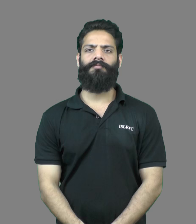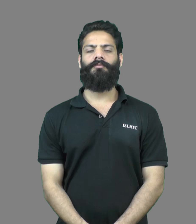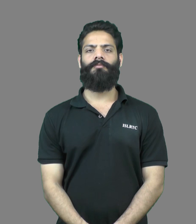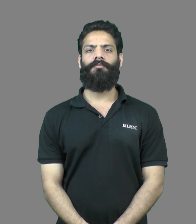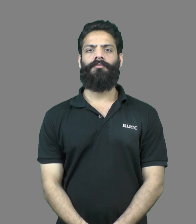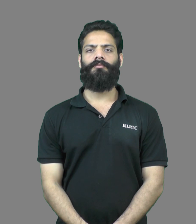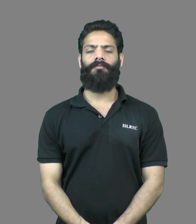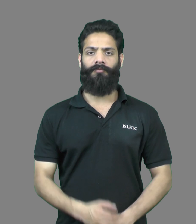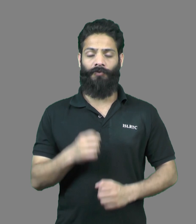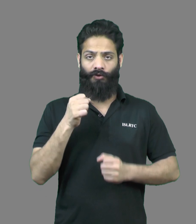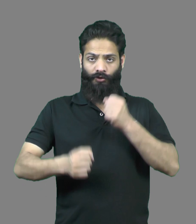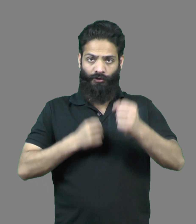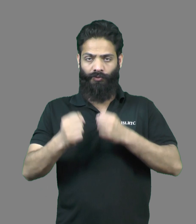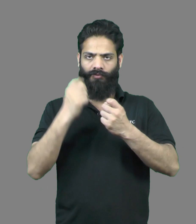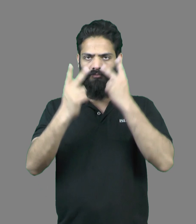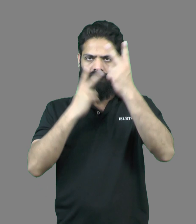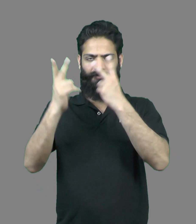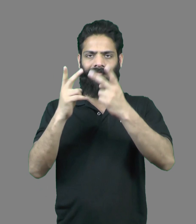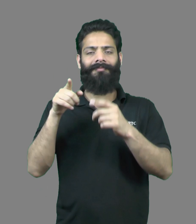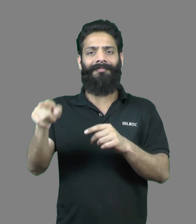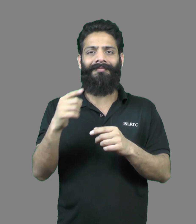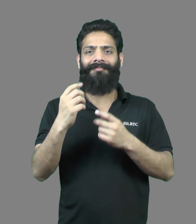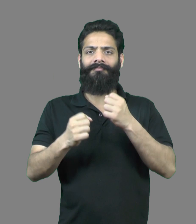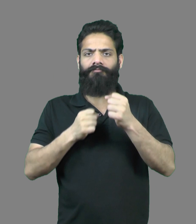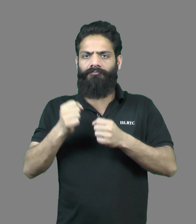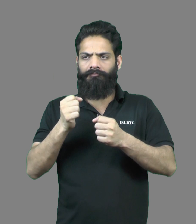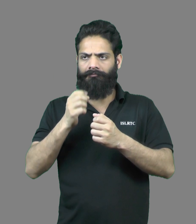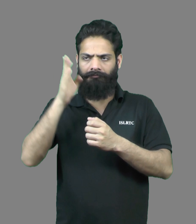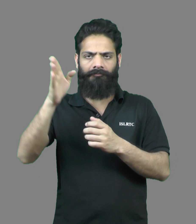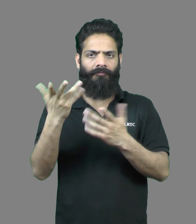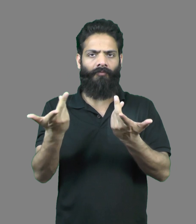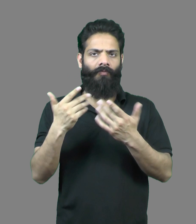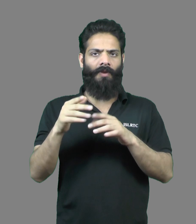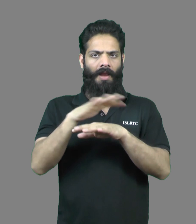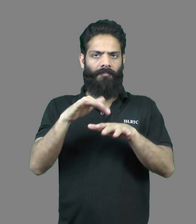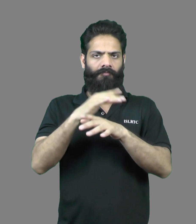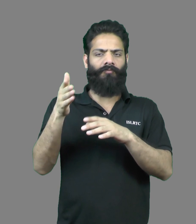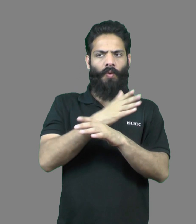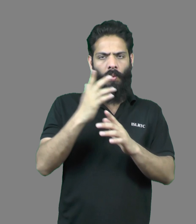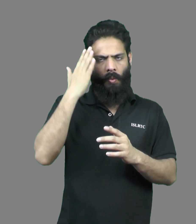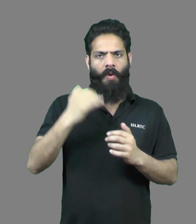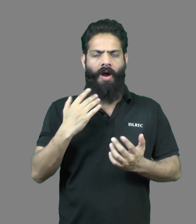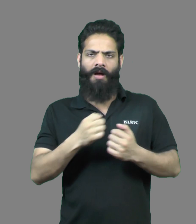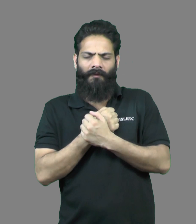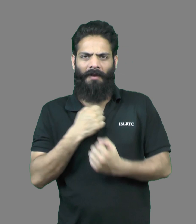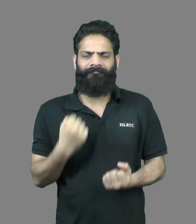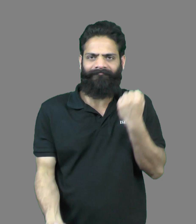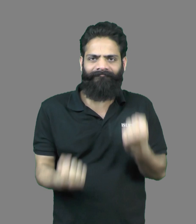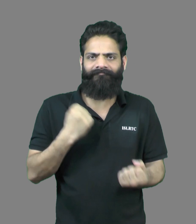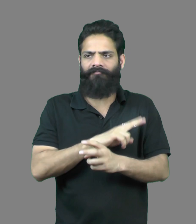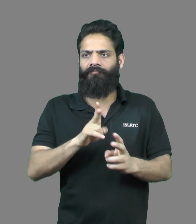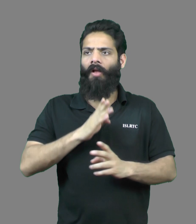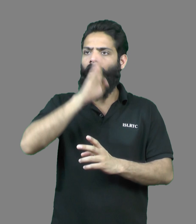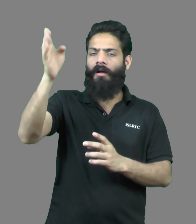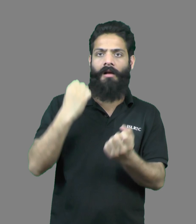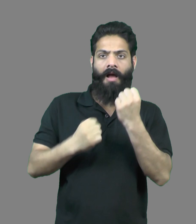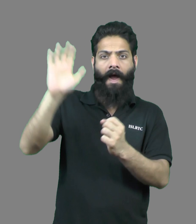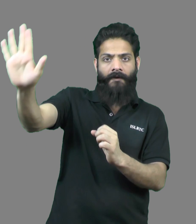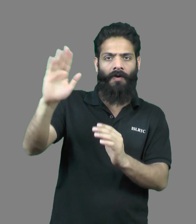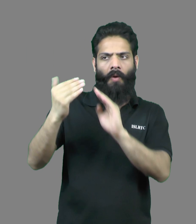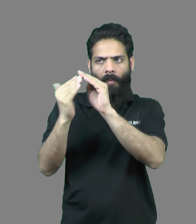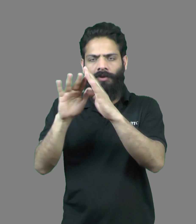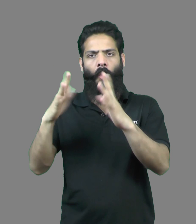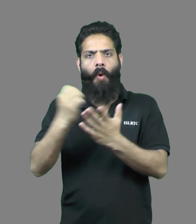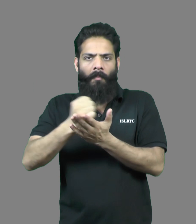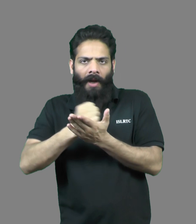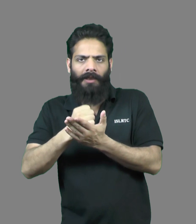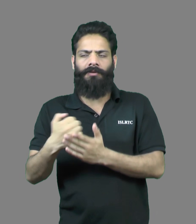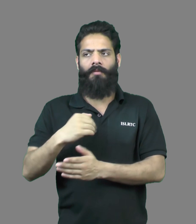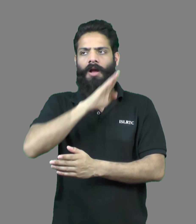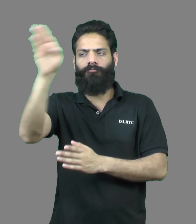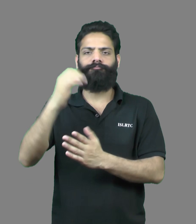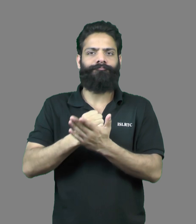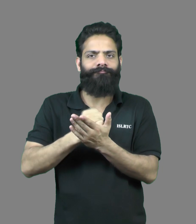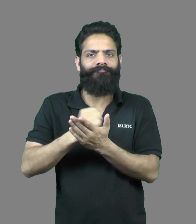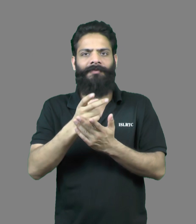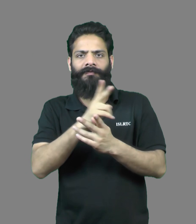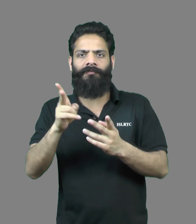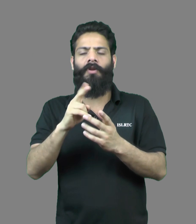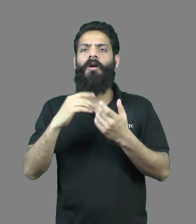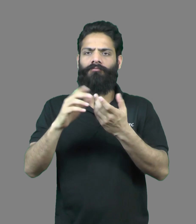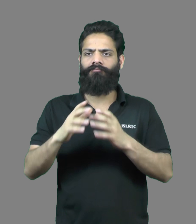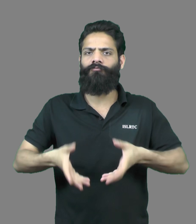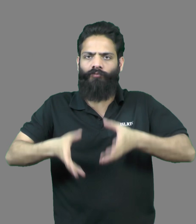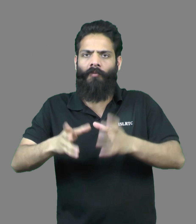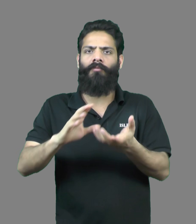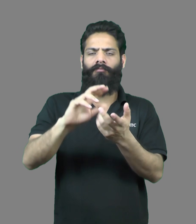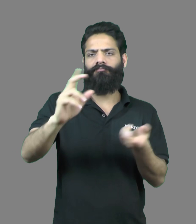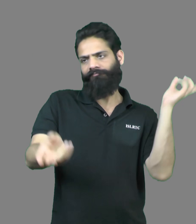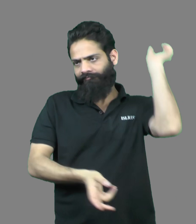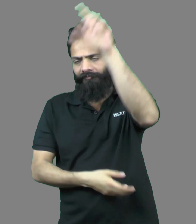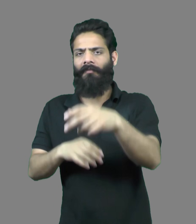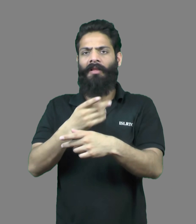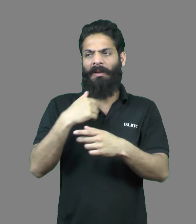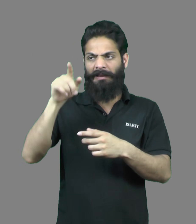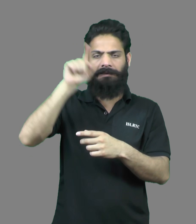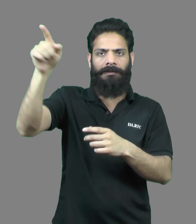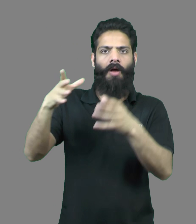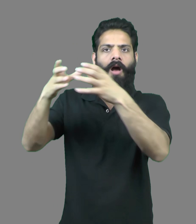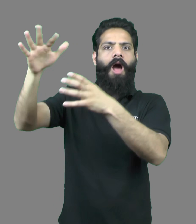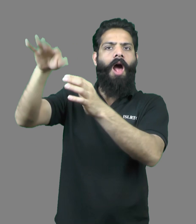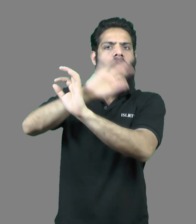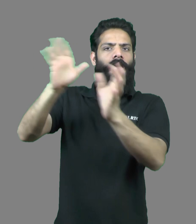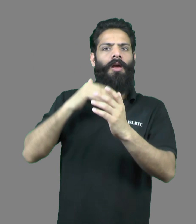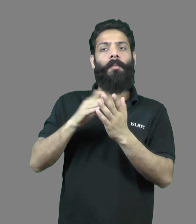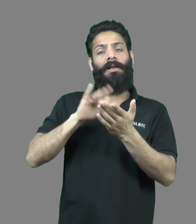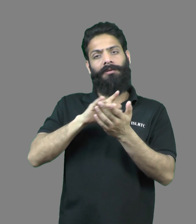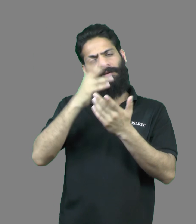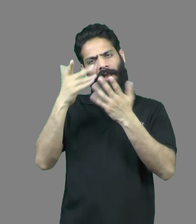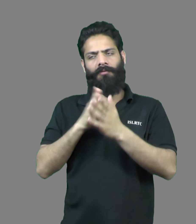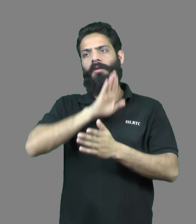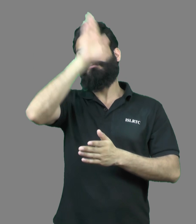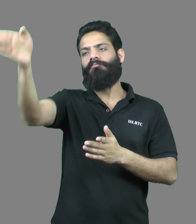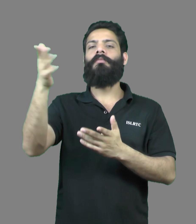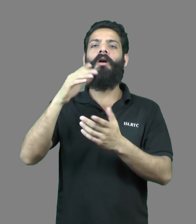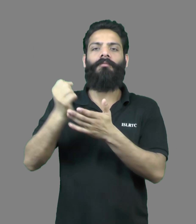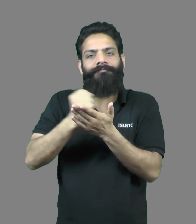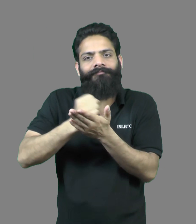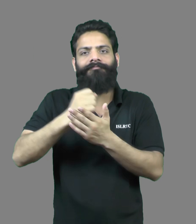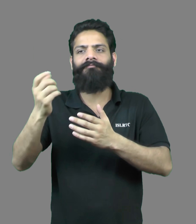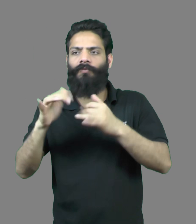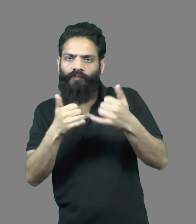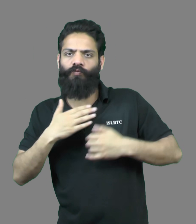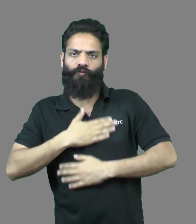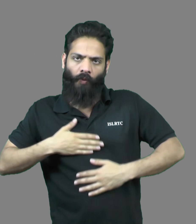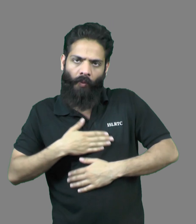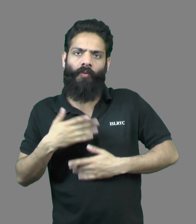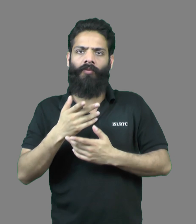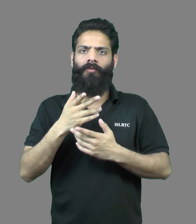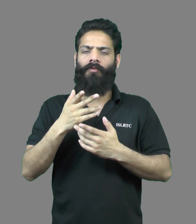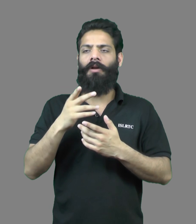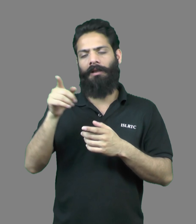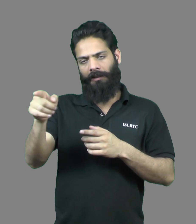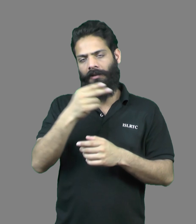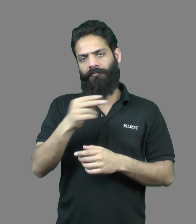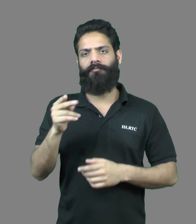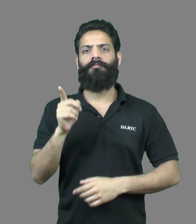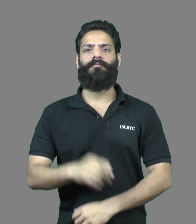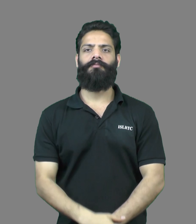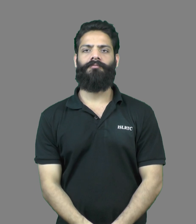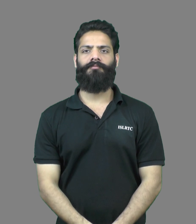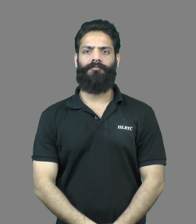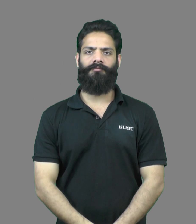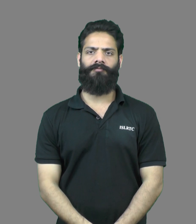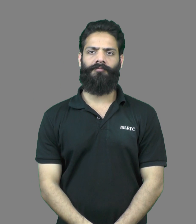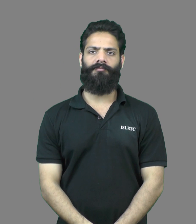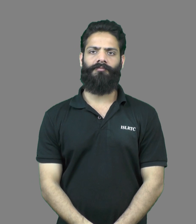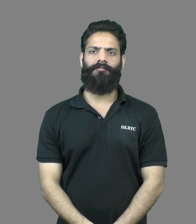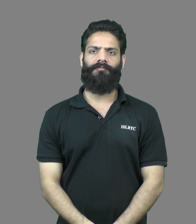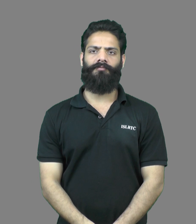Sports Tourism